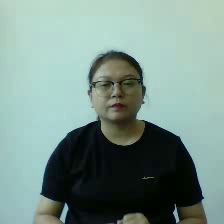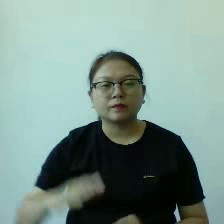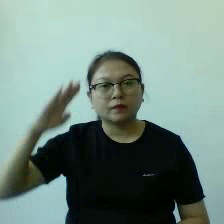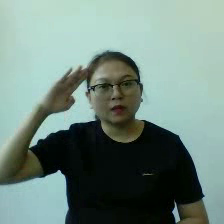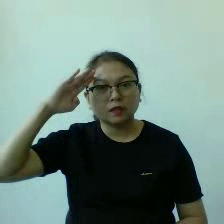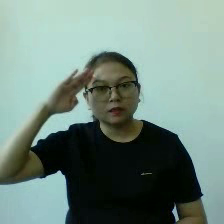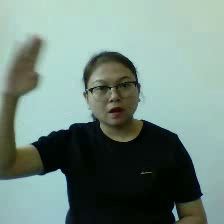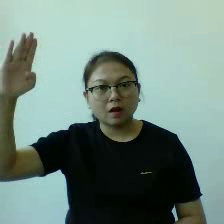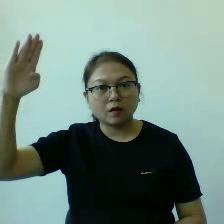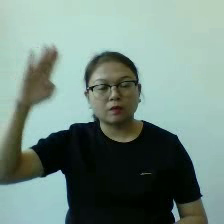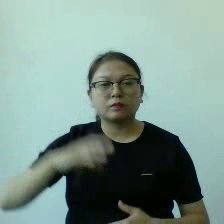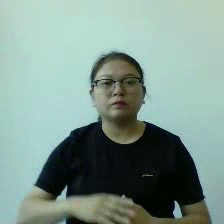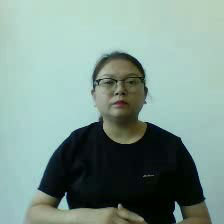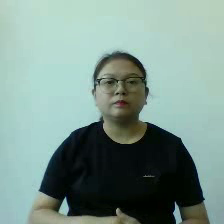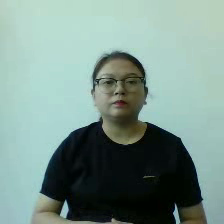Chậm lại